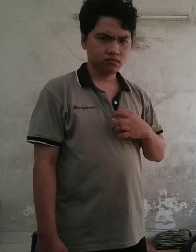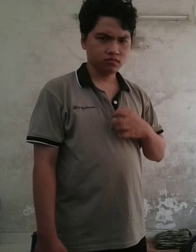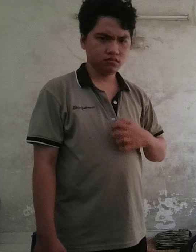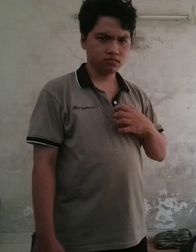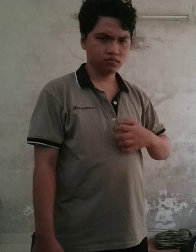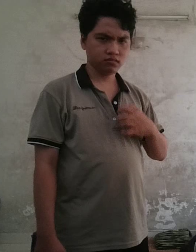ghen